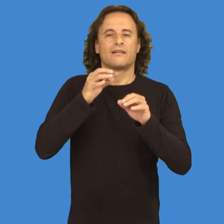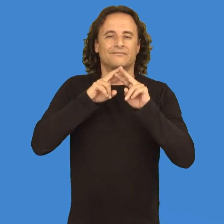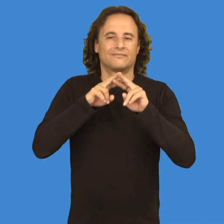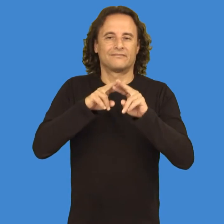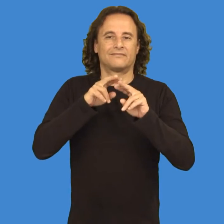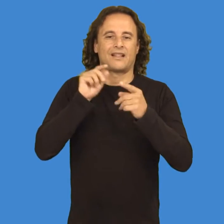revisar